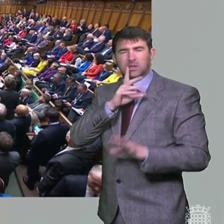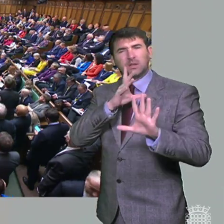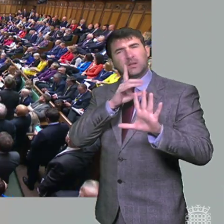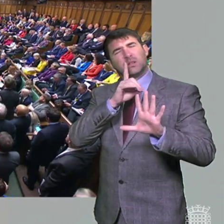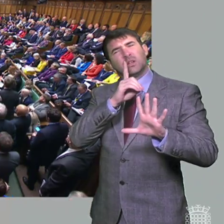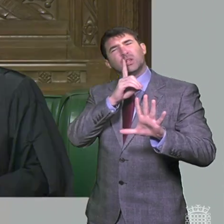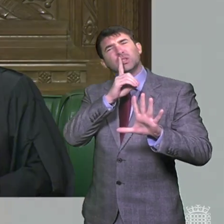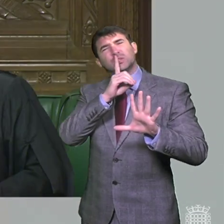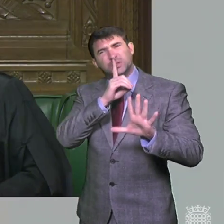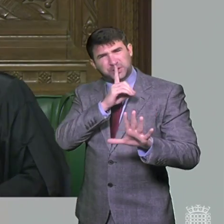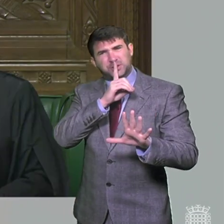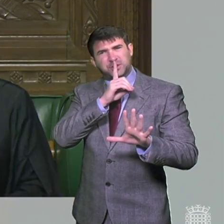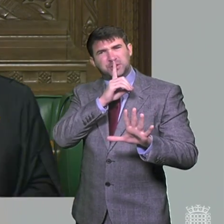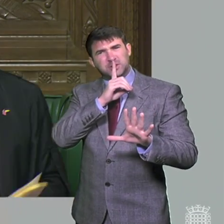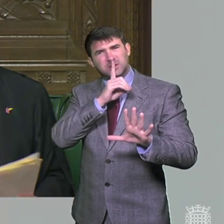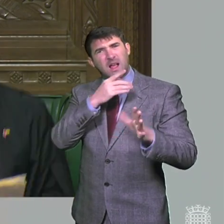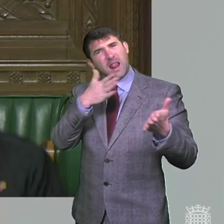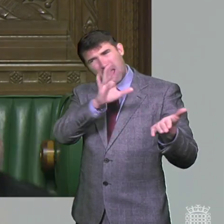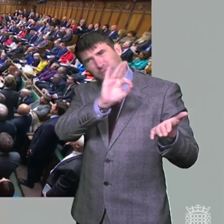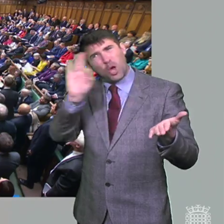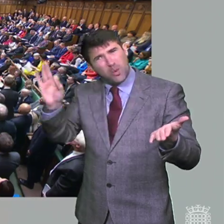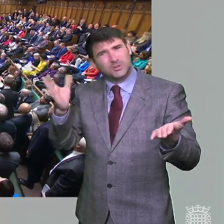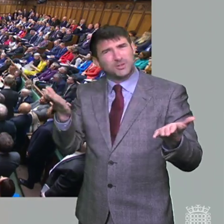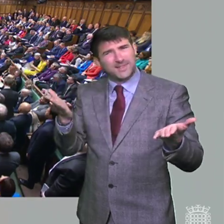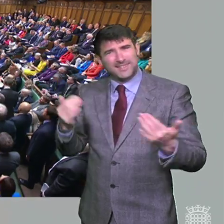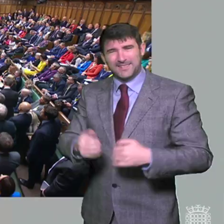Heather has not even asked her question and you want more? Come on, Heather.